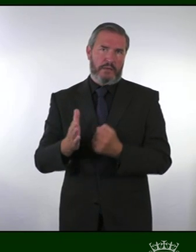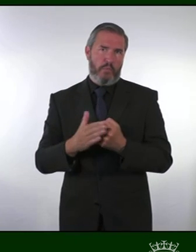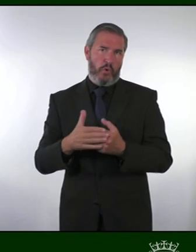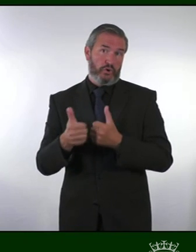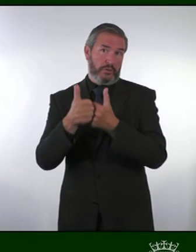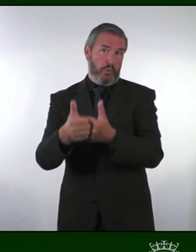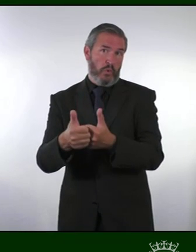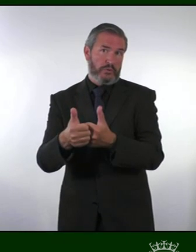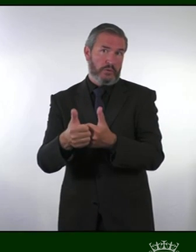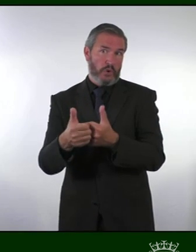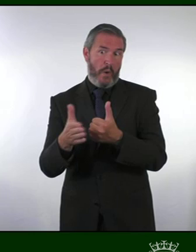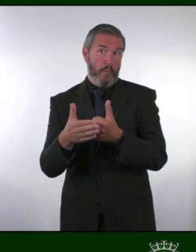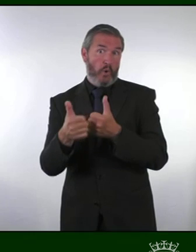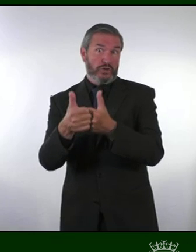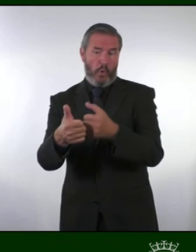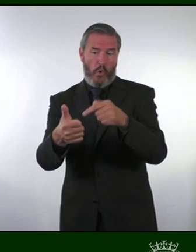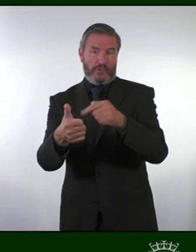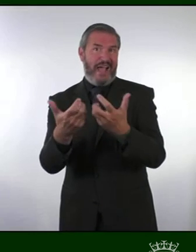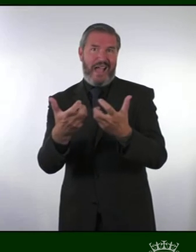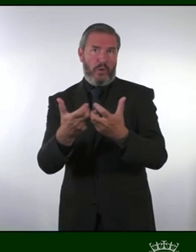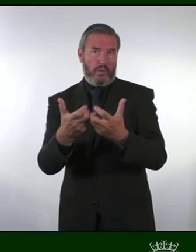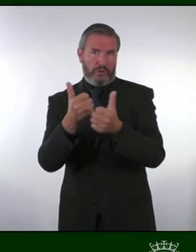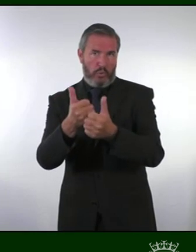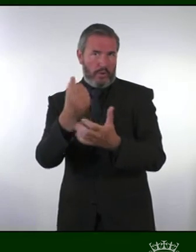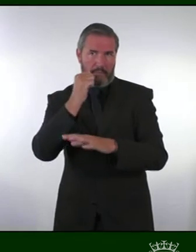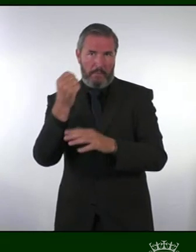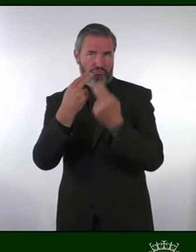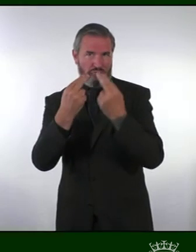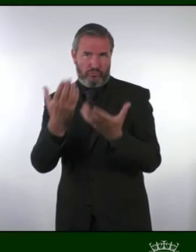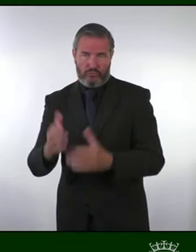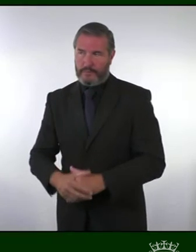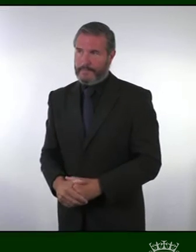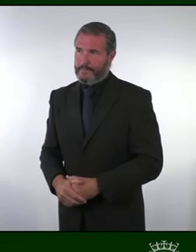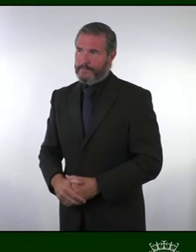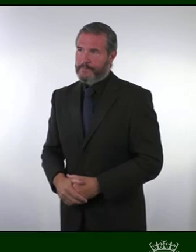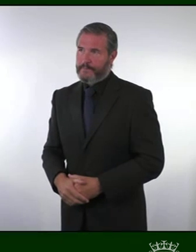Can I ask him what the Government intend to do to support the hospitality sector?